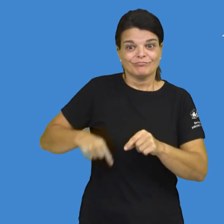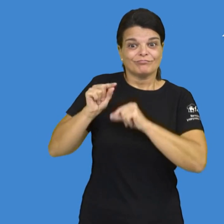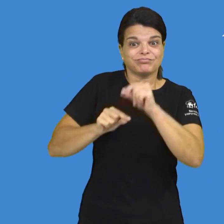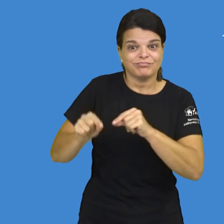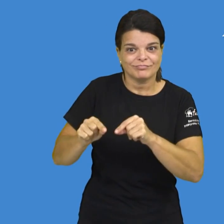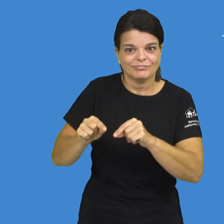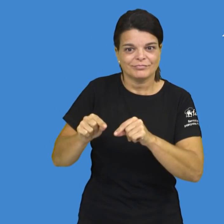virus